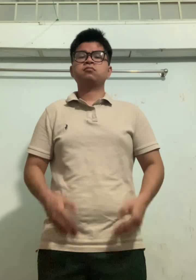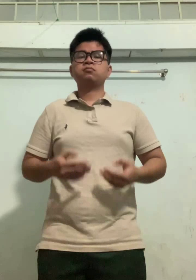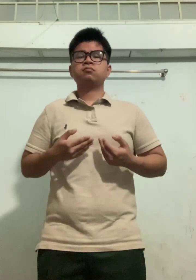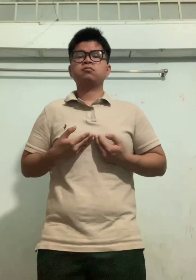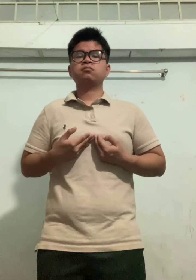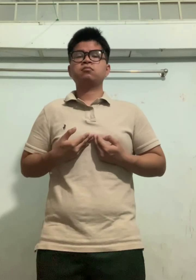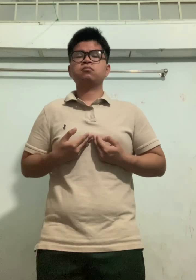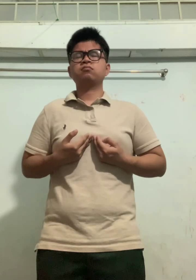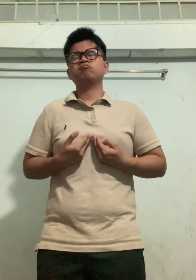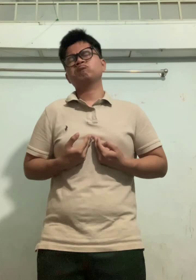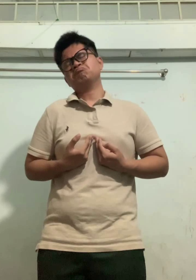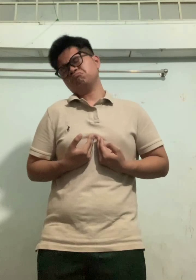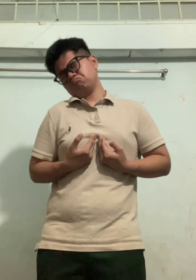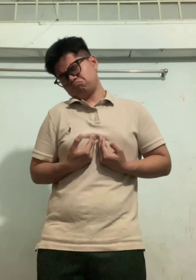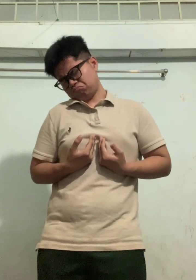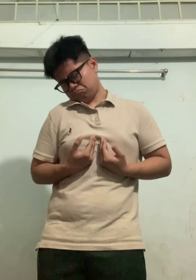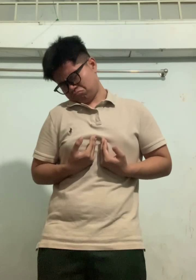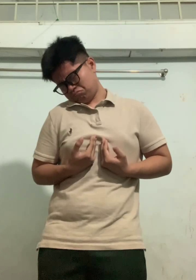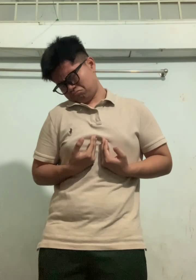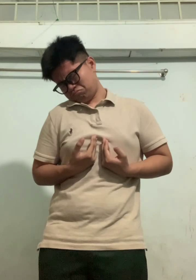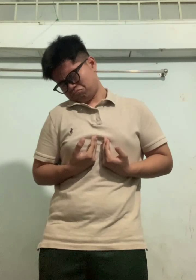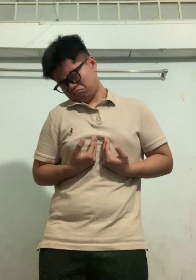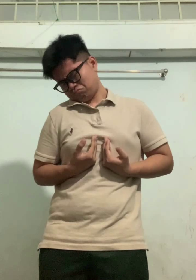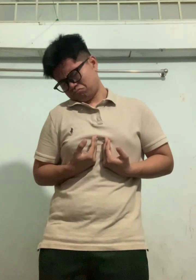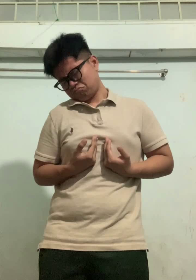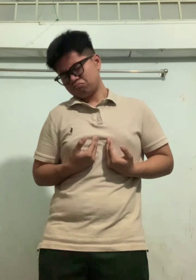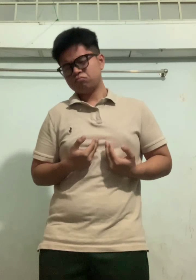met moi